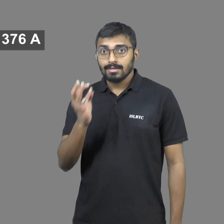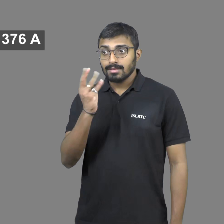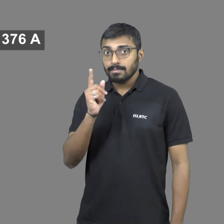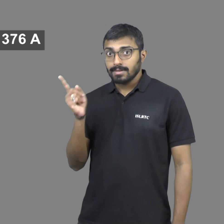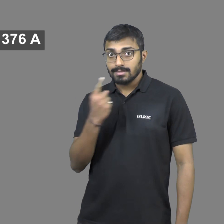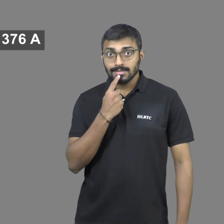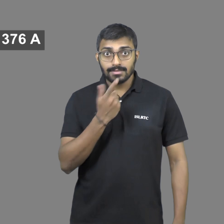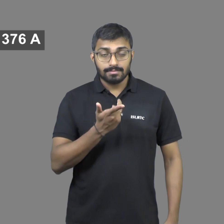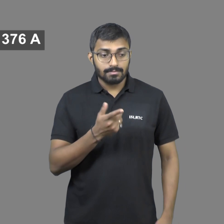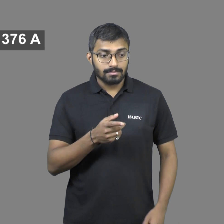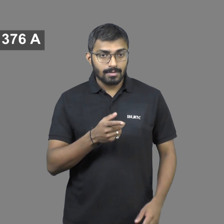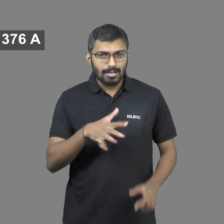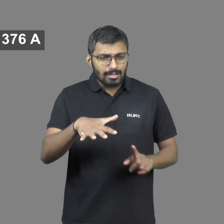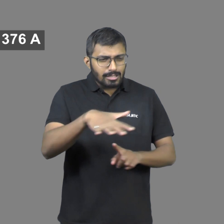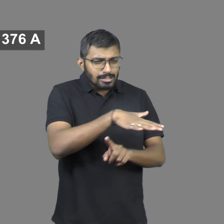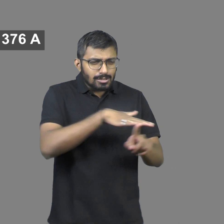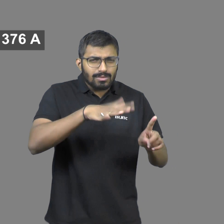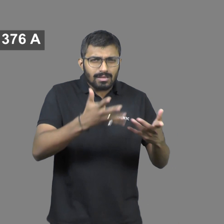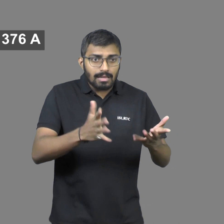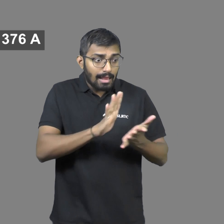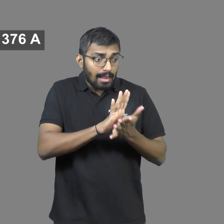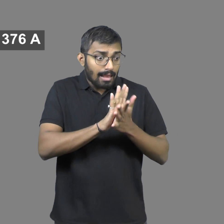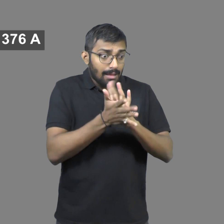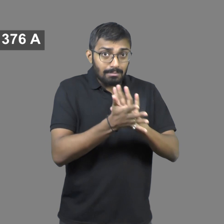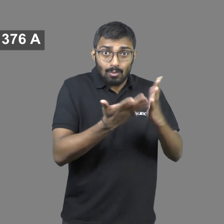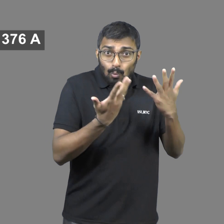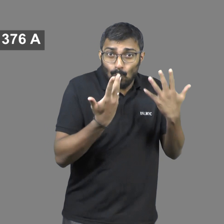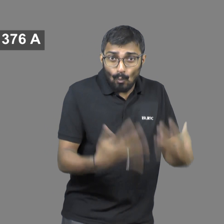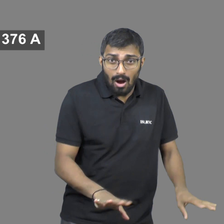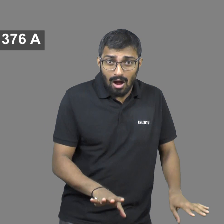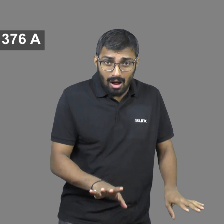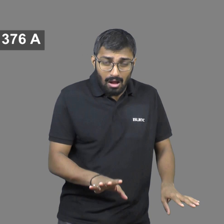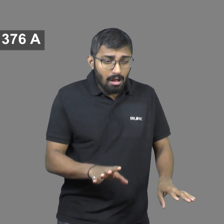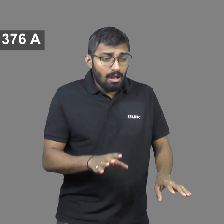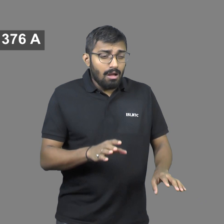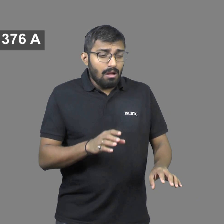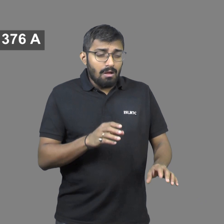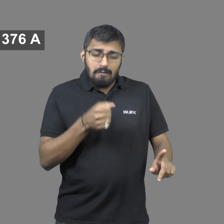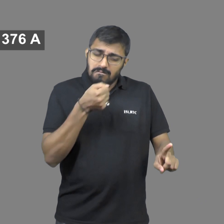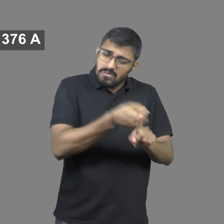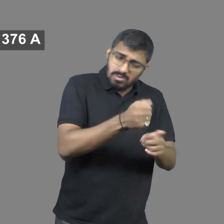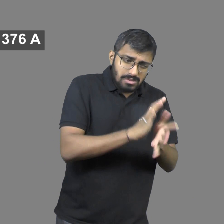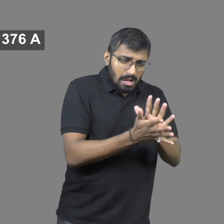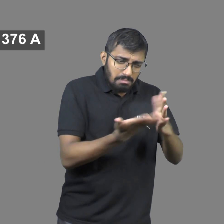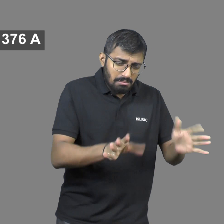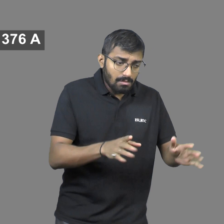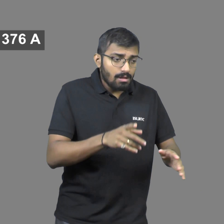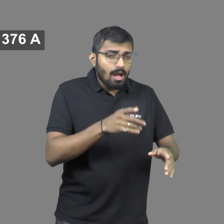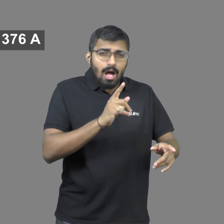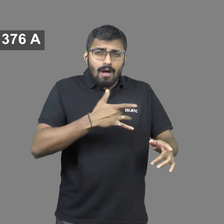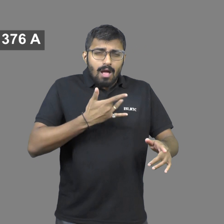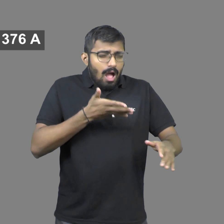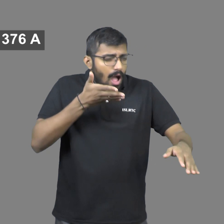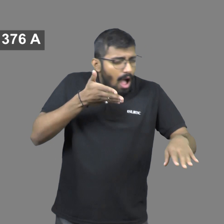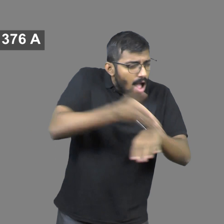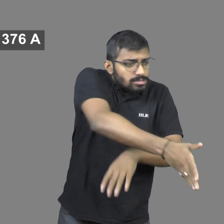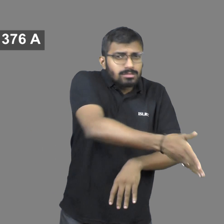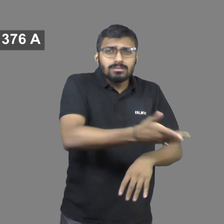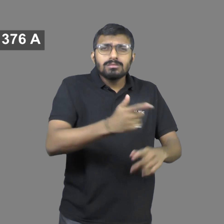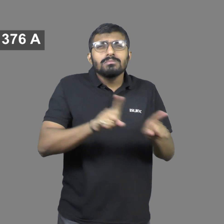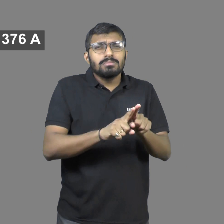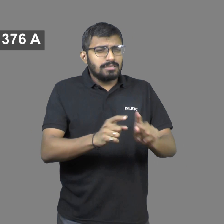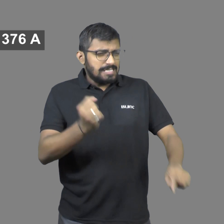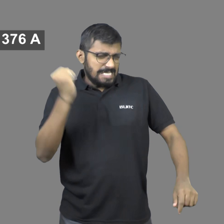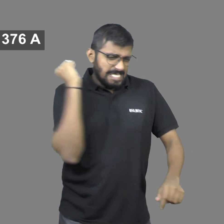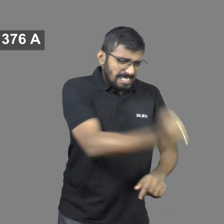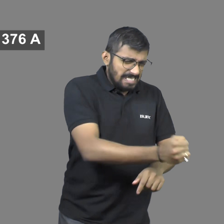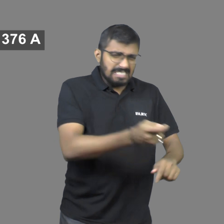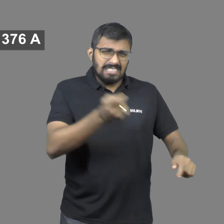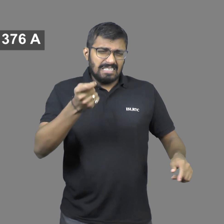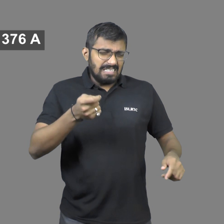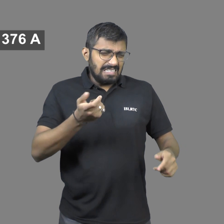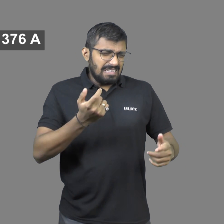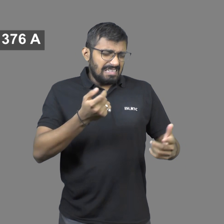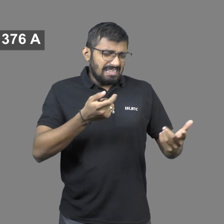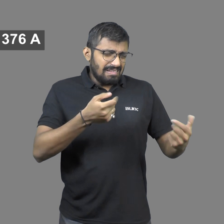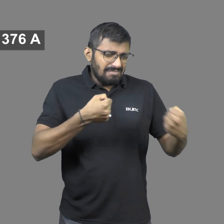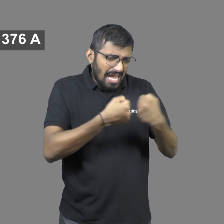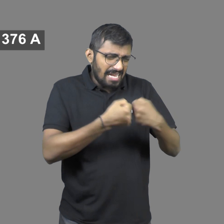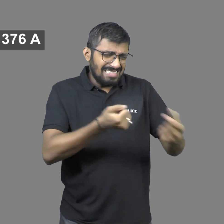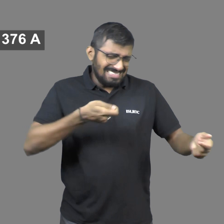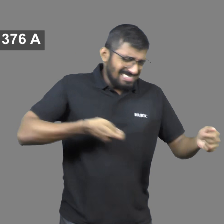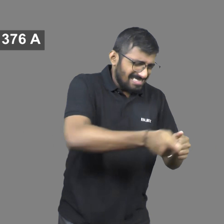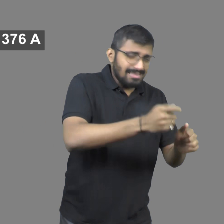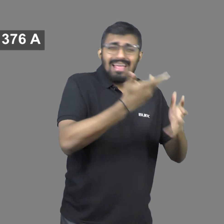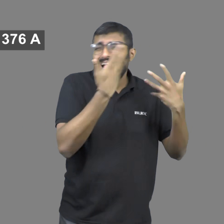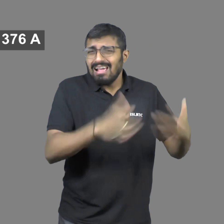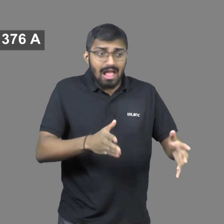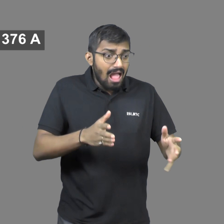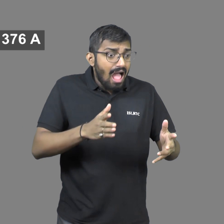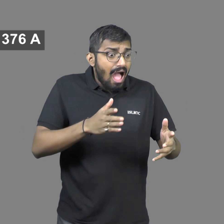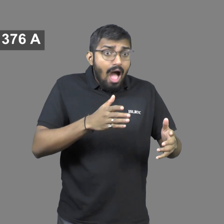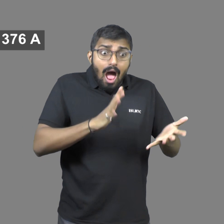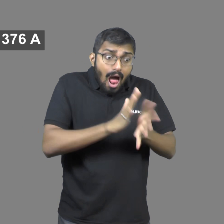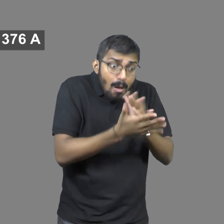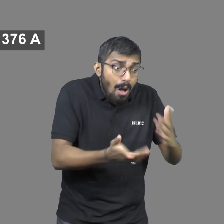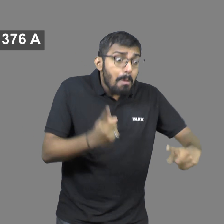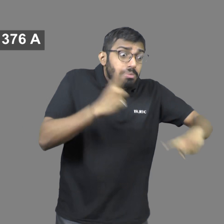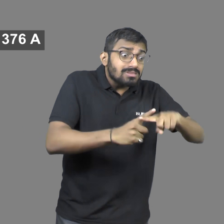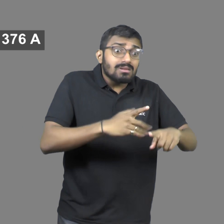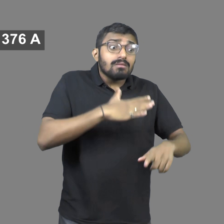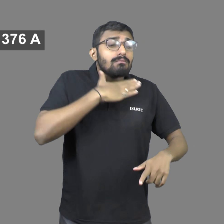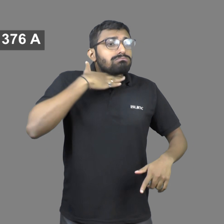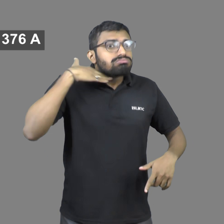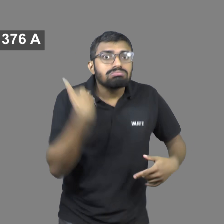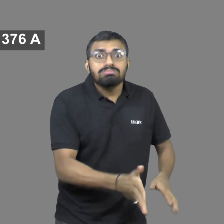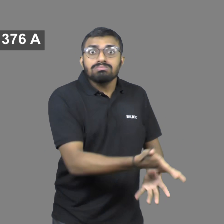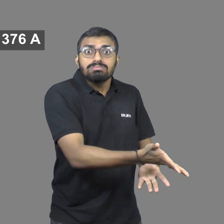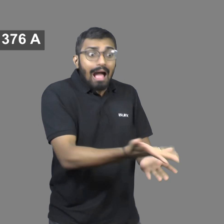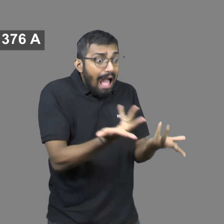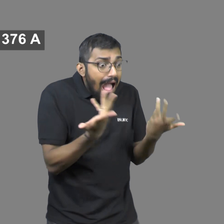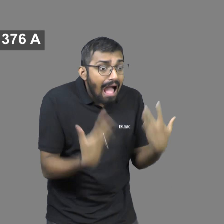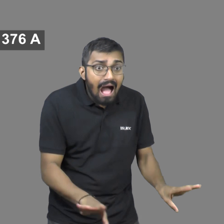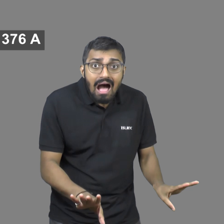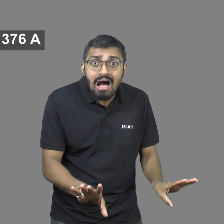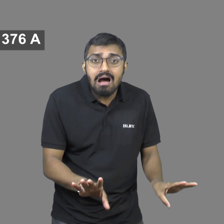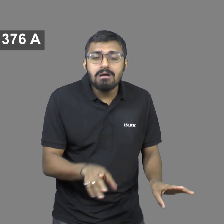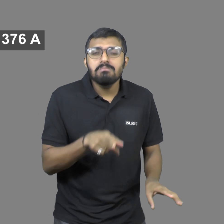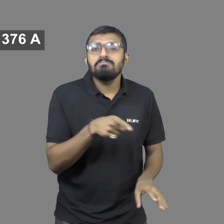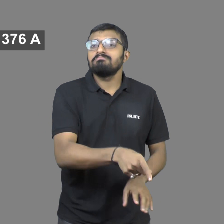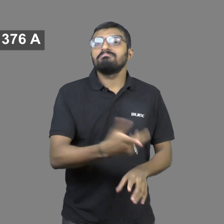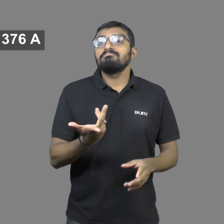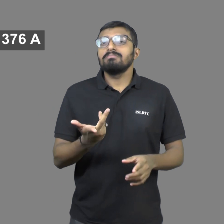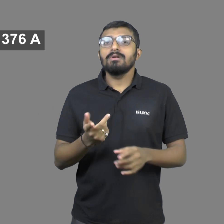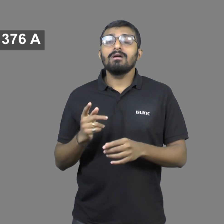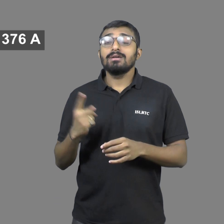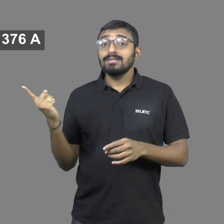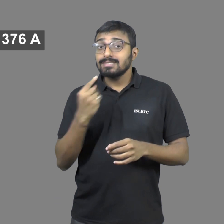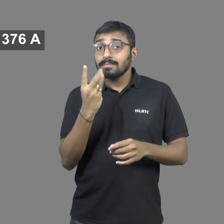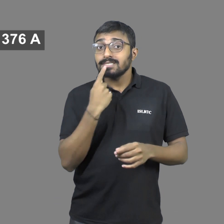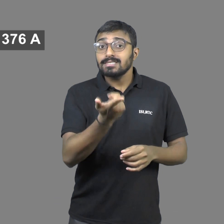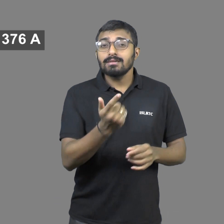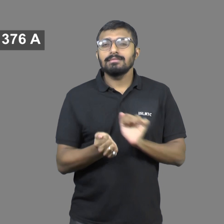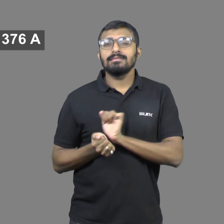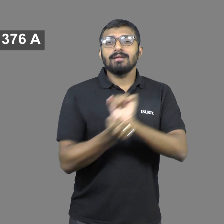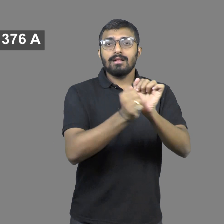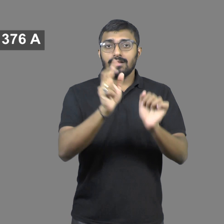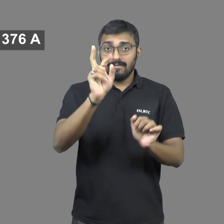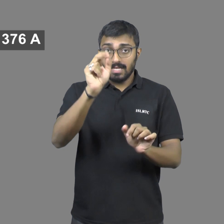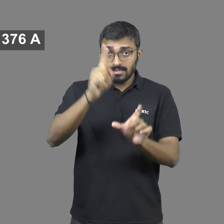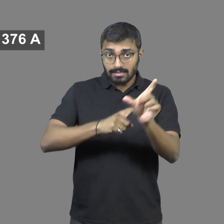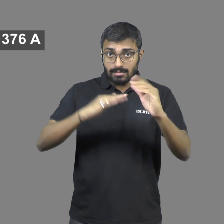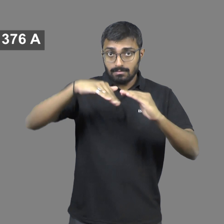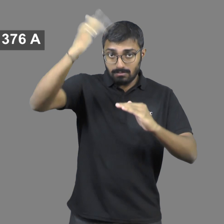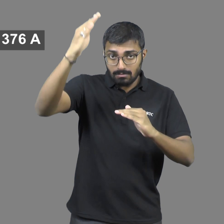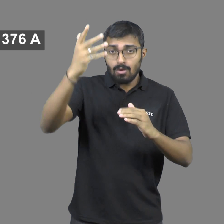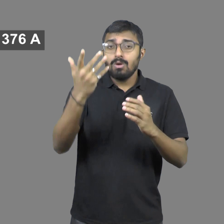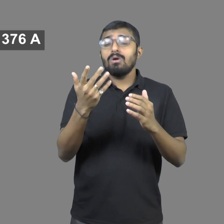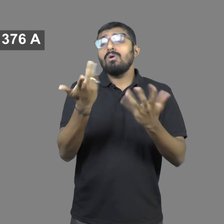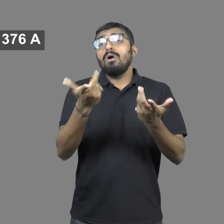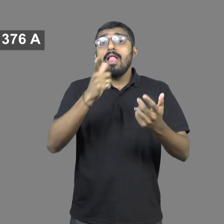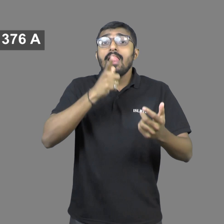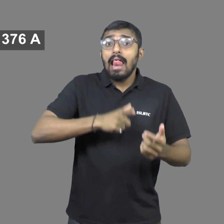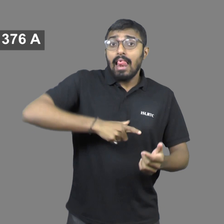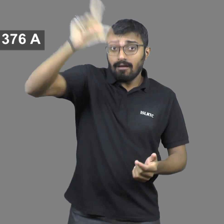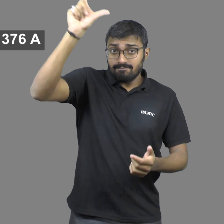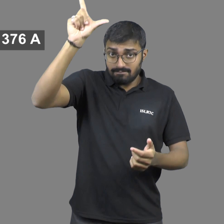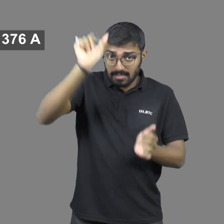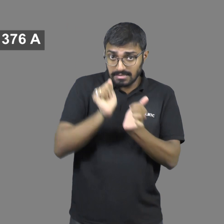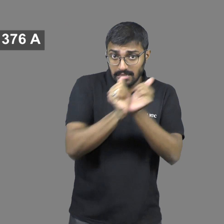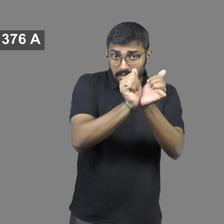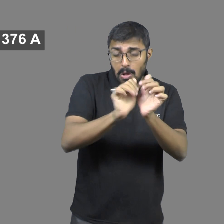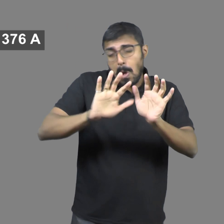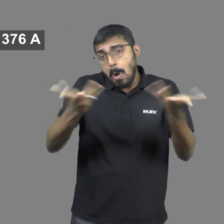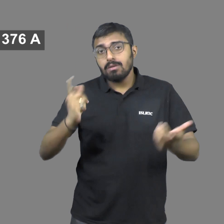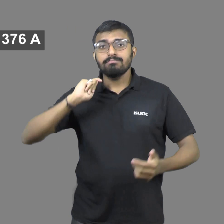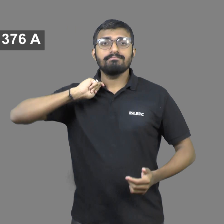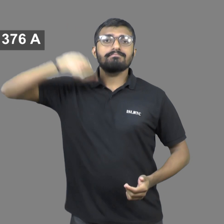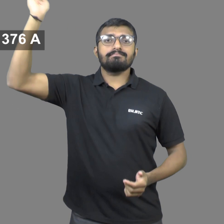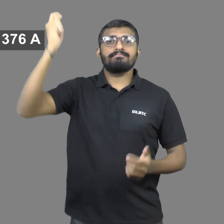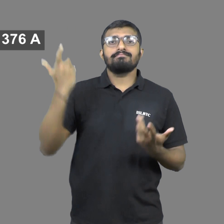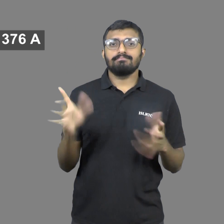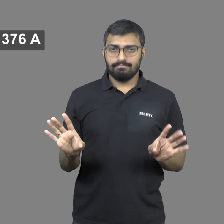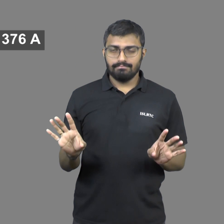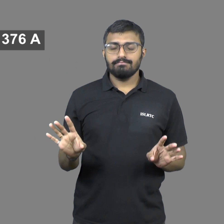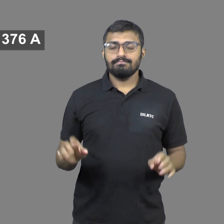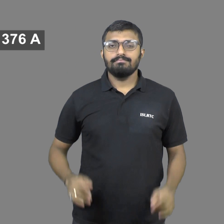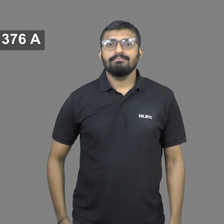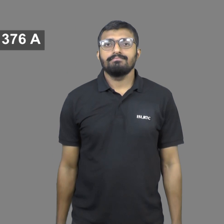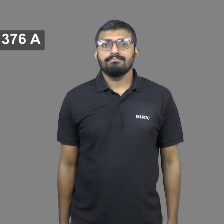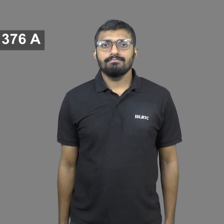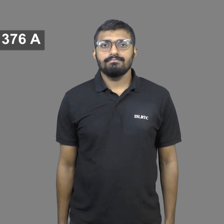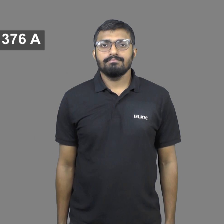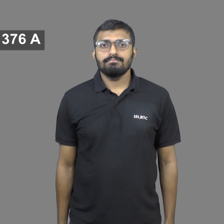Section 376 A